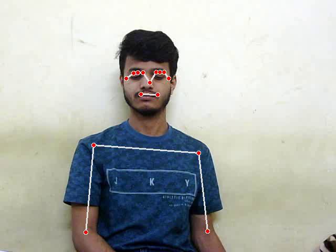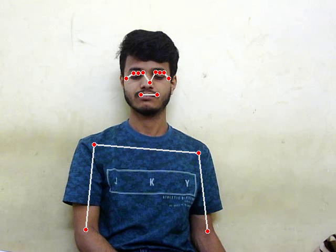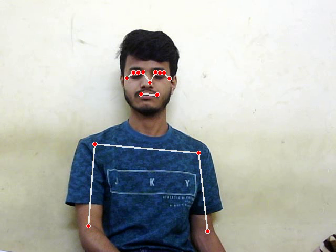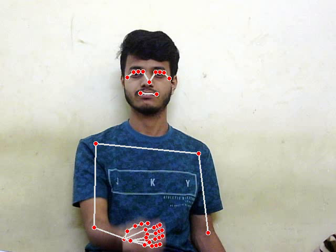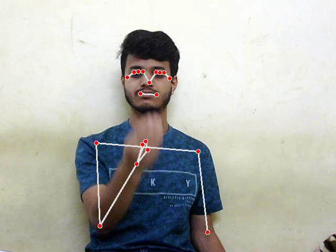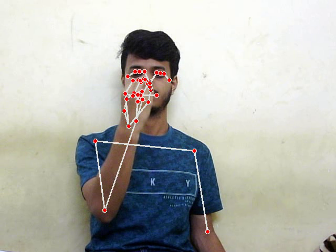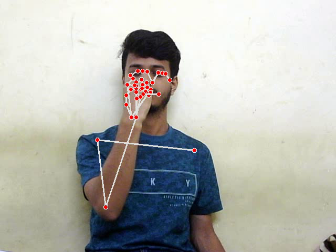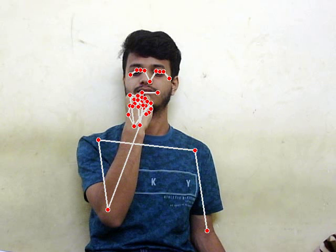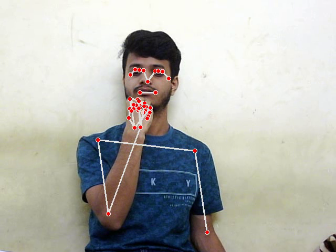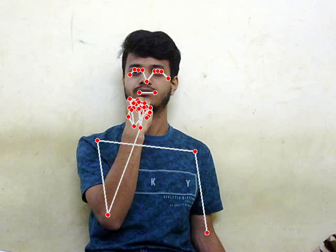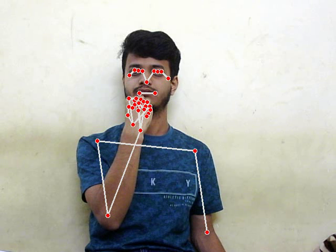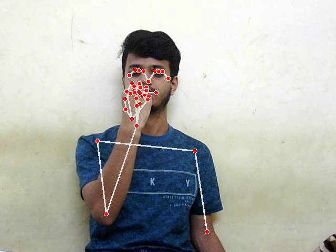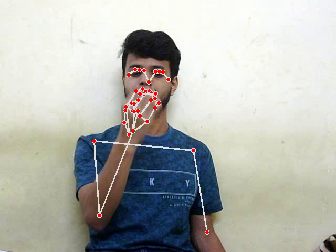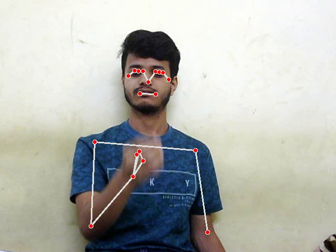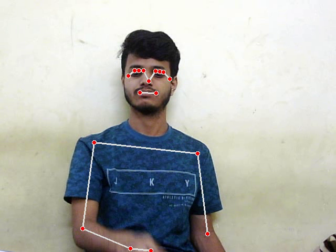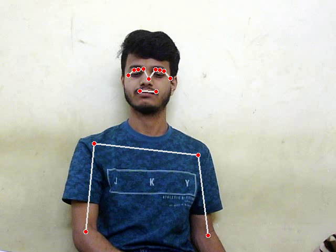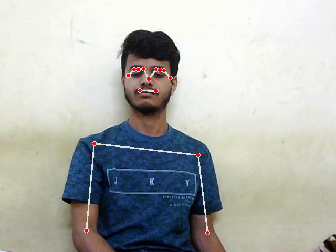eat